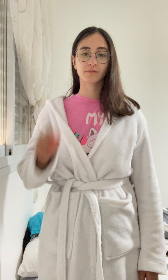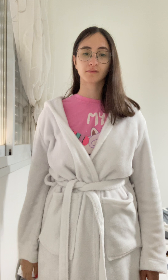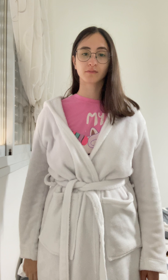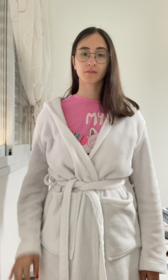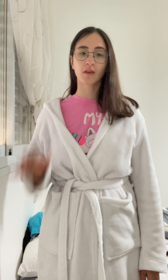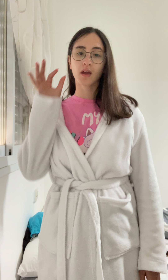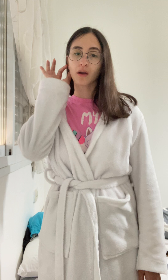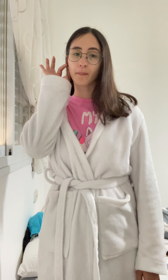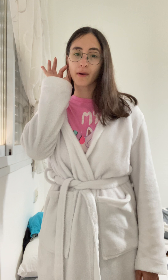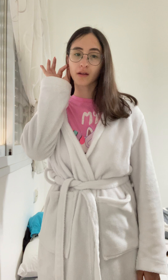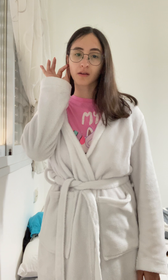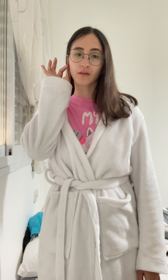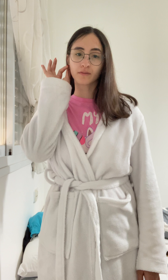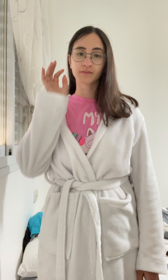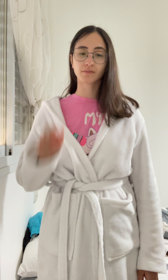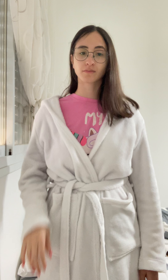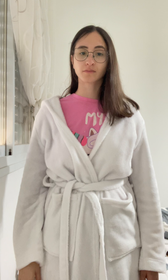בת